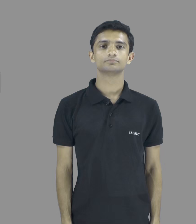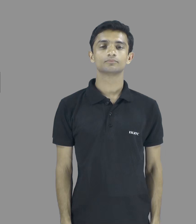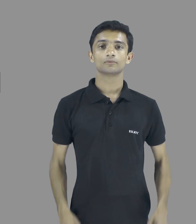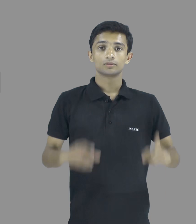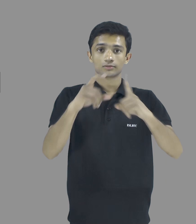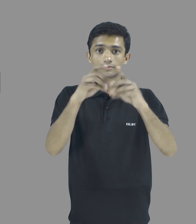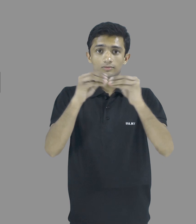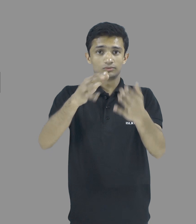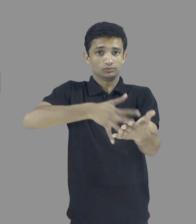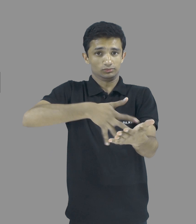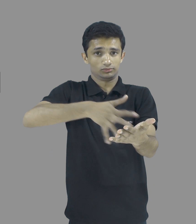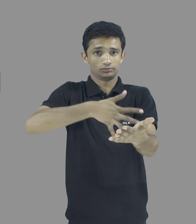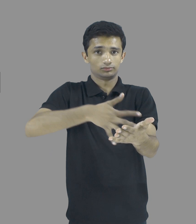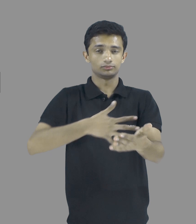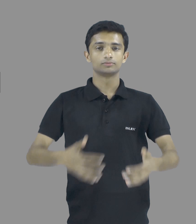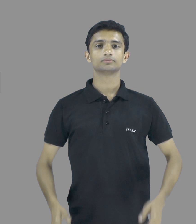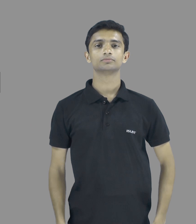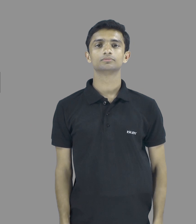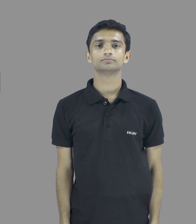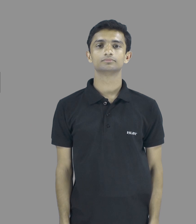Diabetes